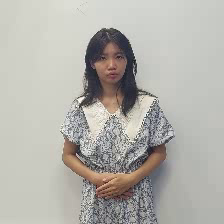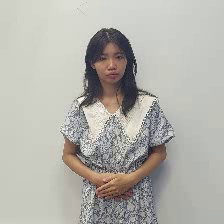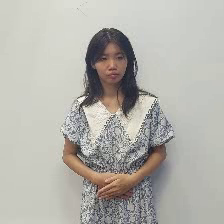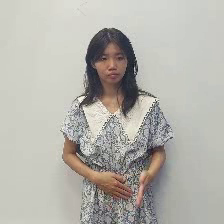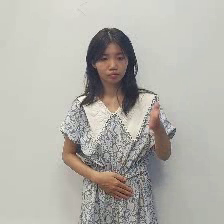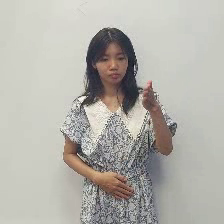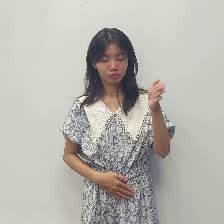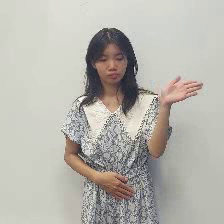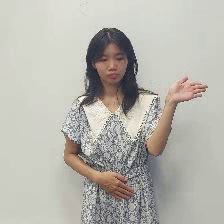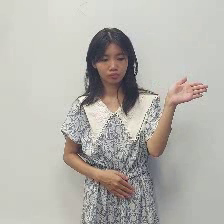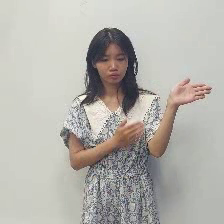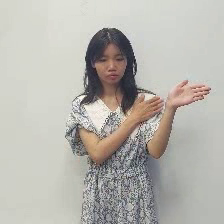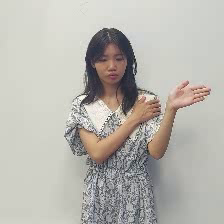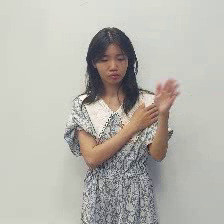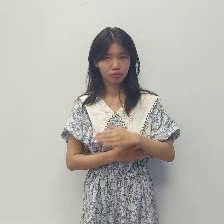Rẽ trái